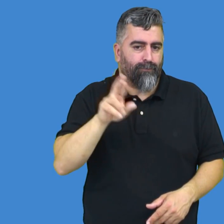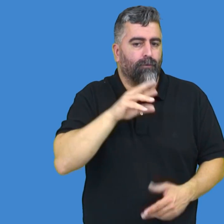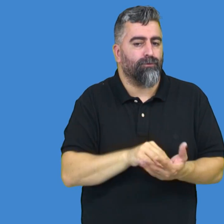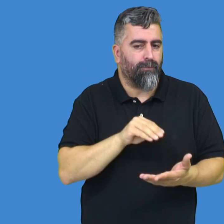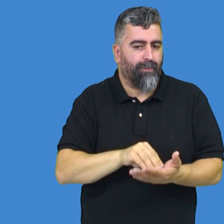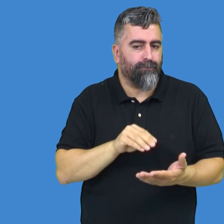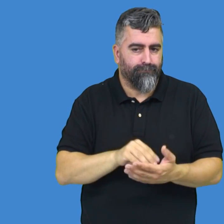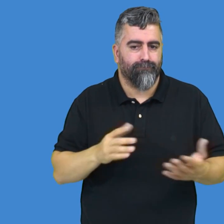vez